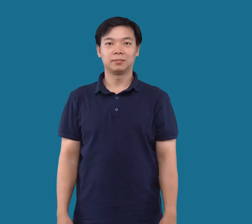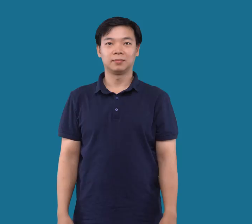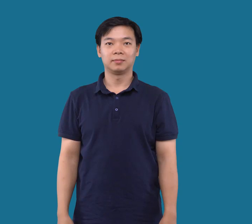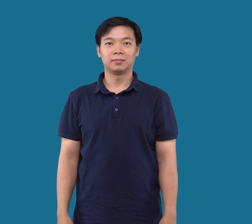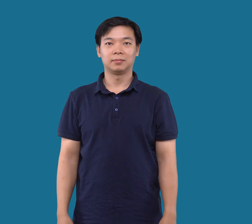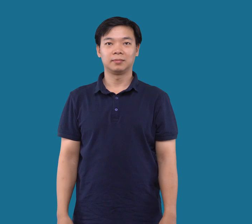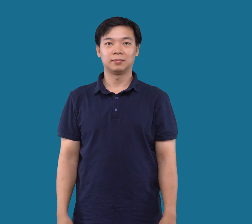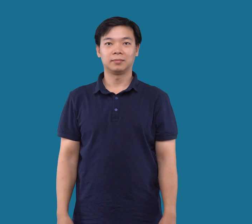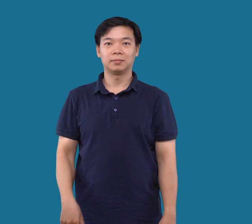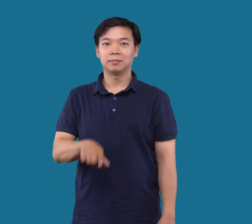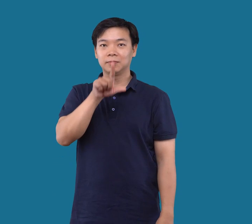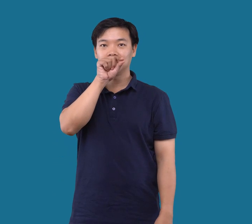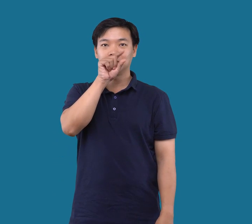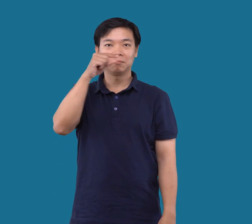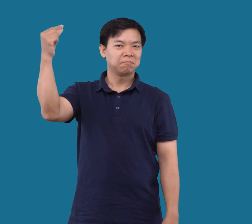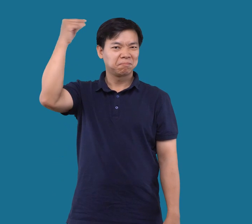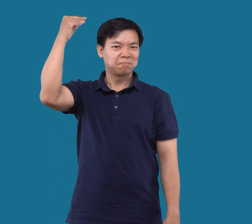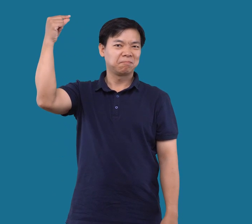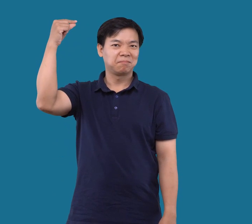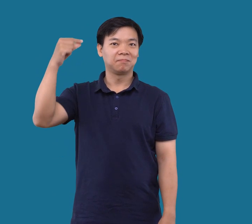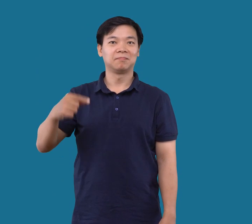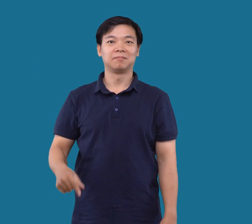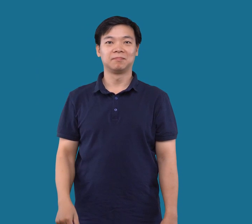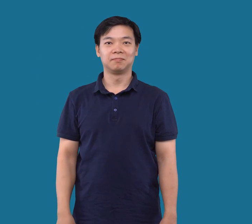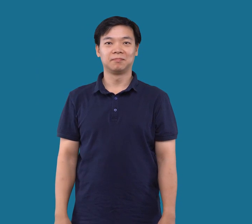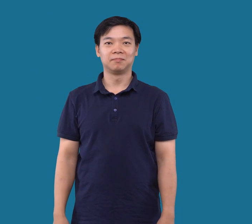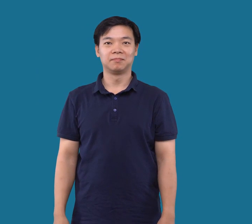con quạ